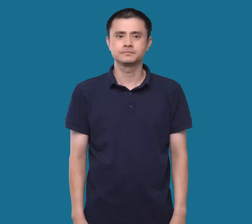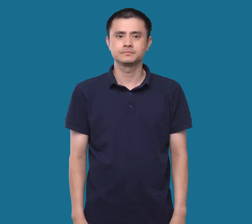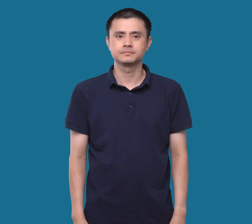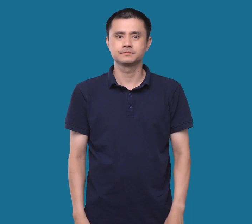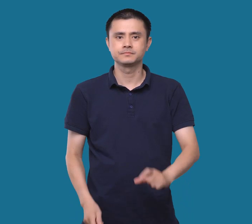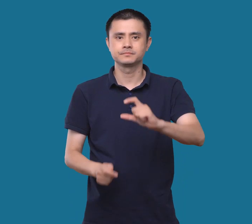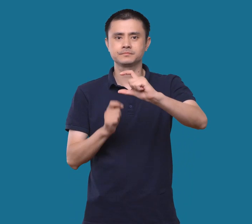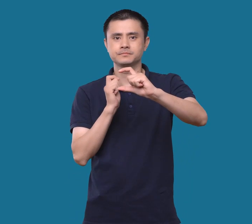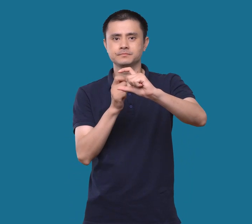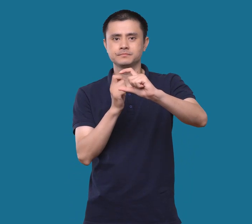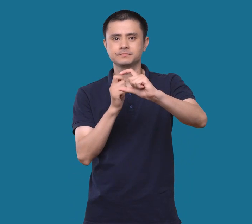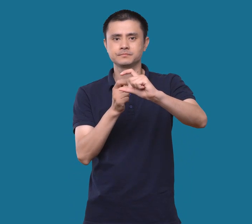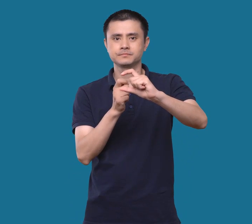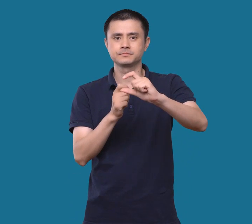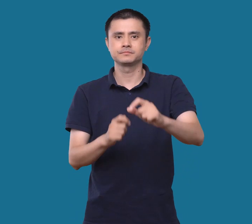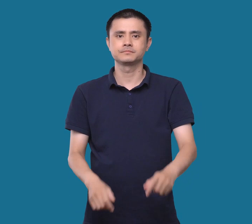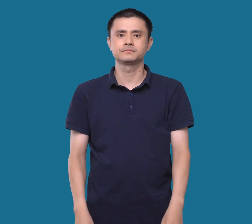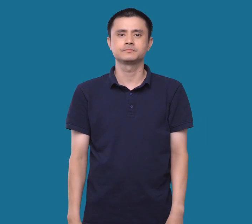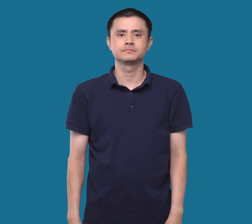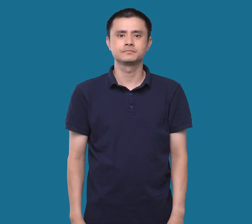đinh